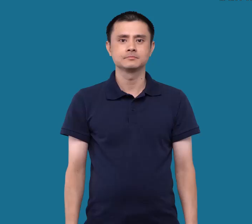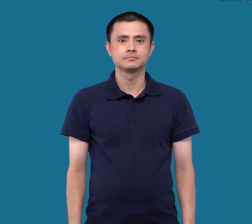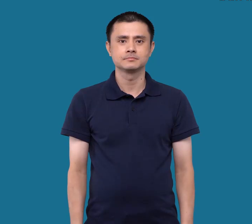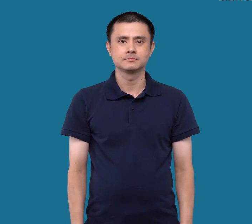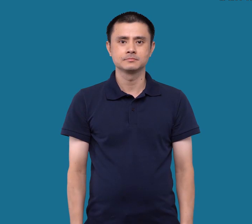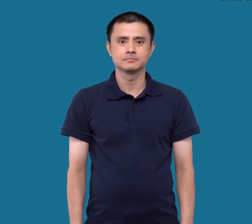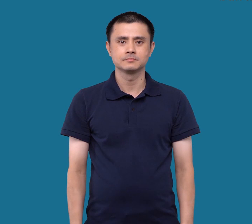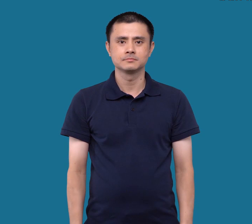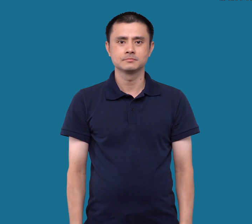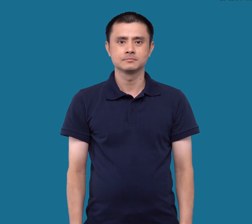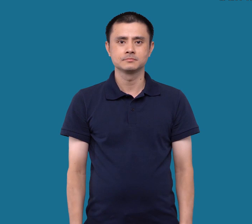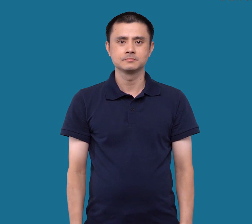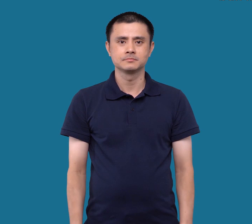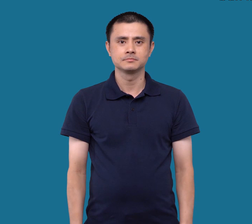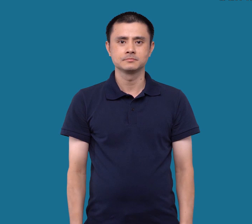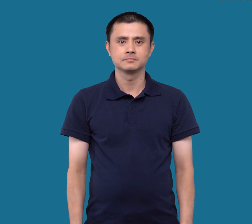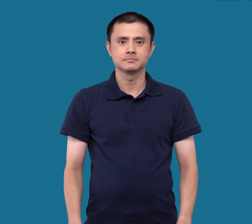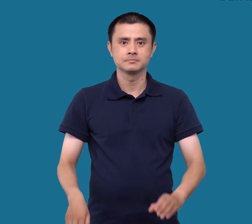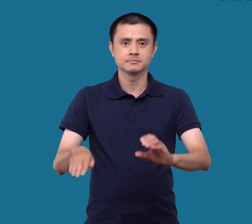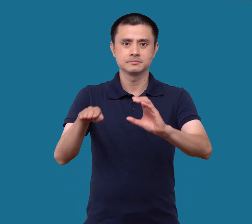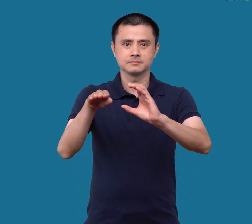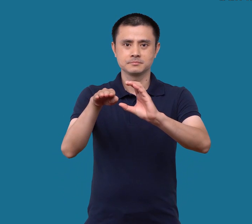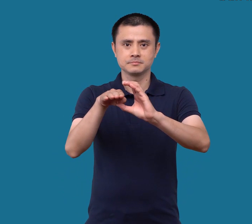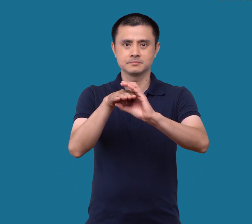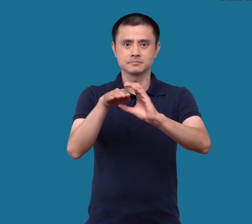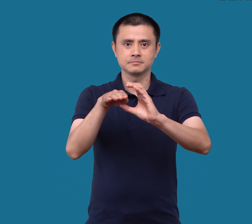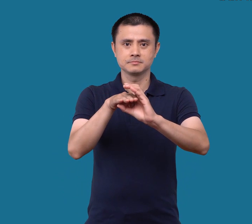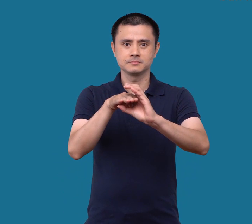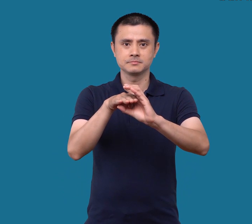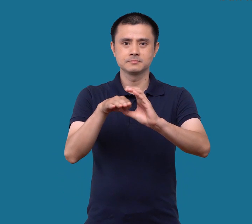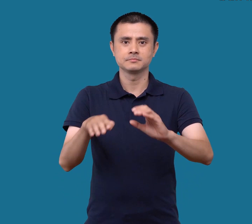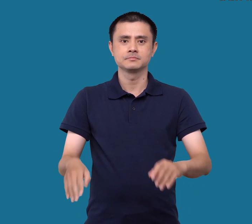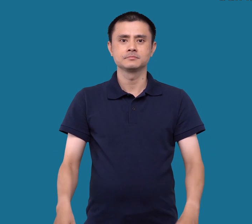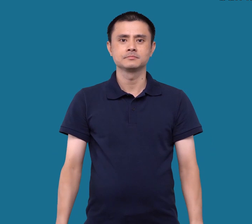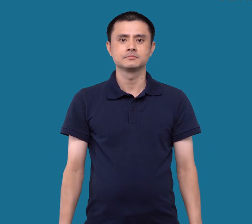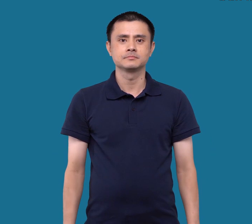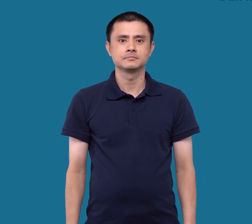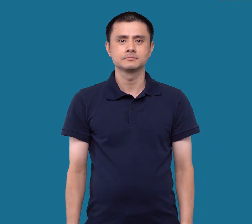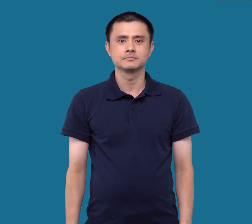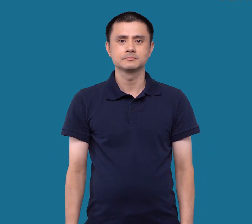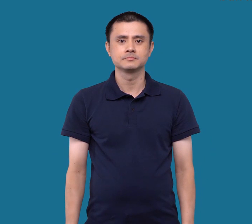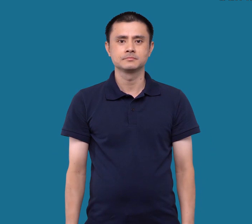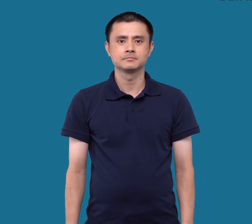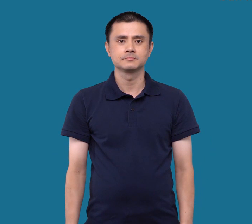bán kính (hình tròn)